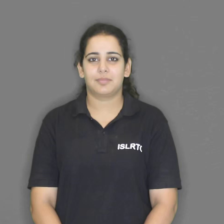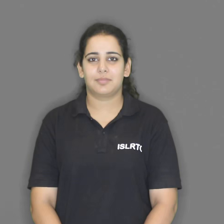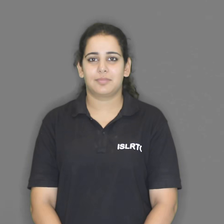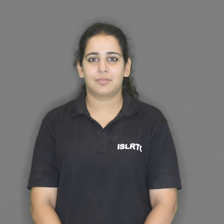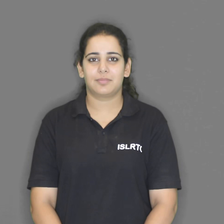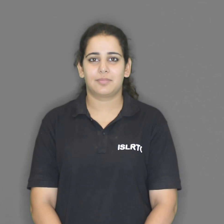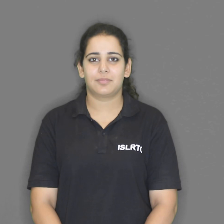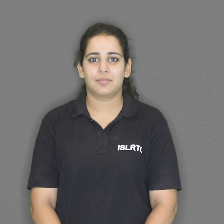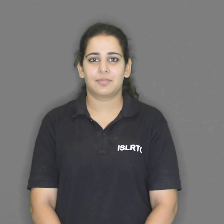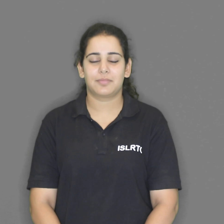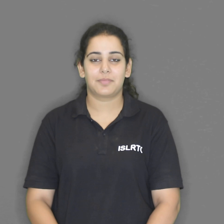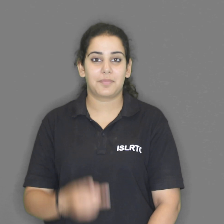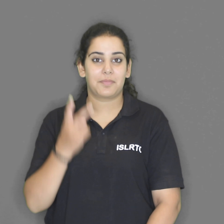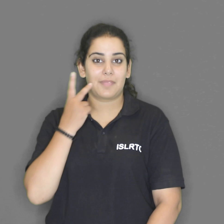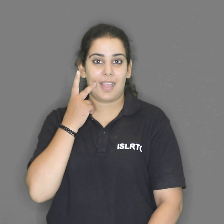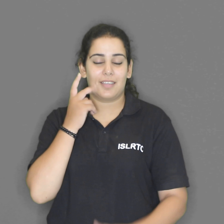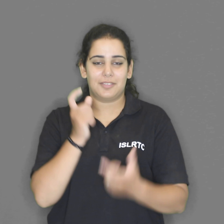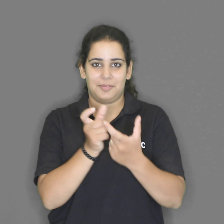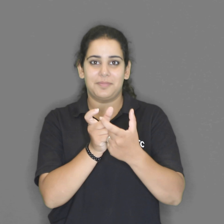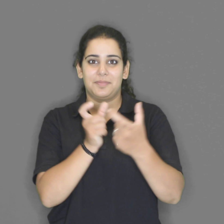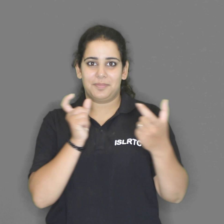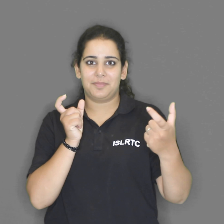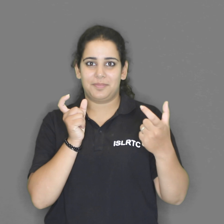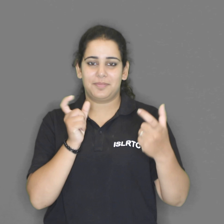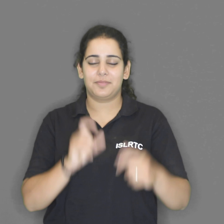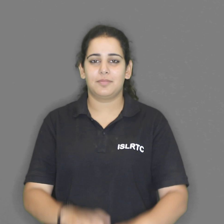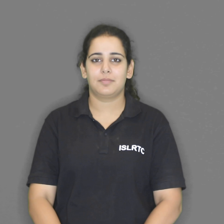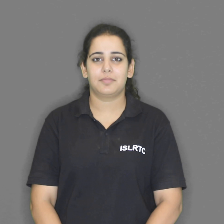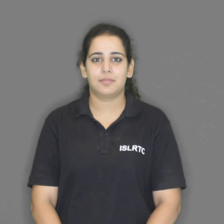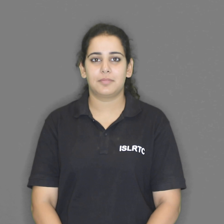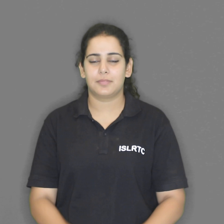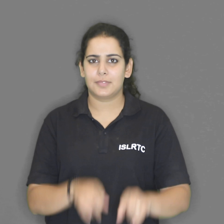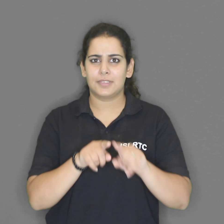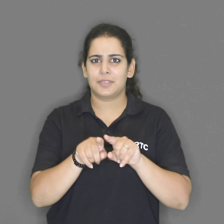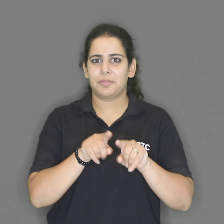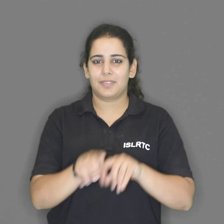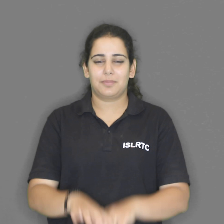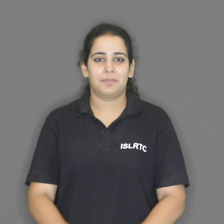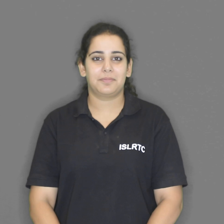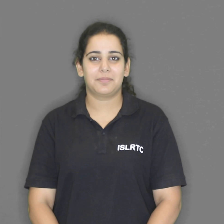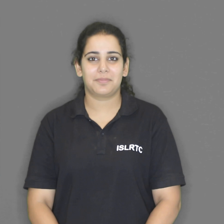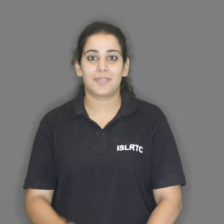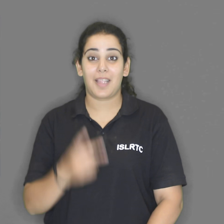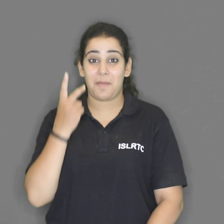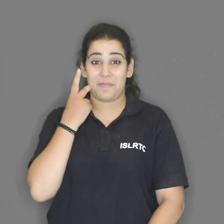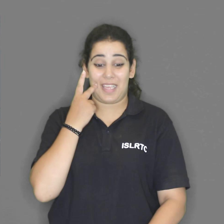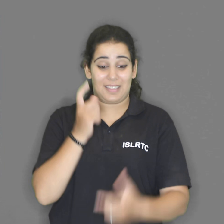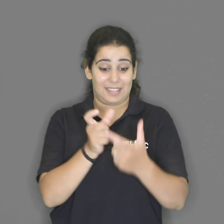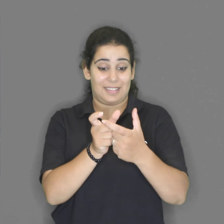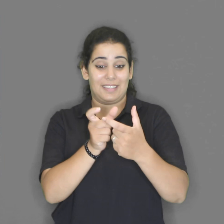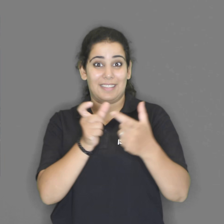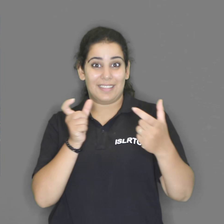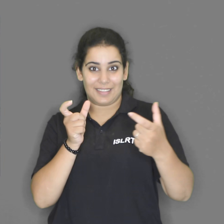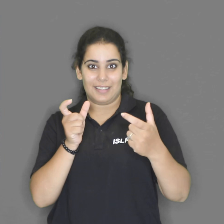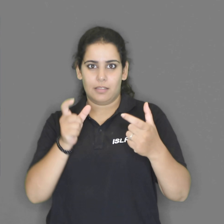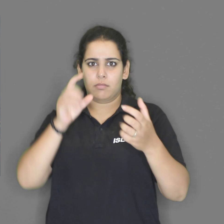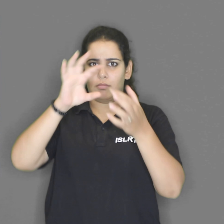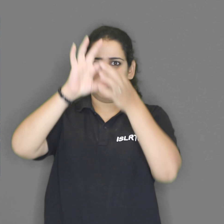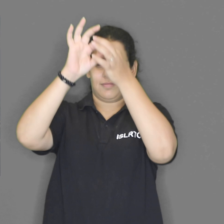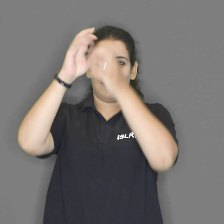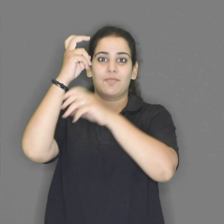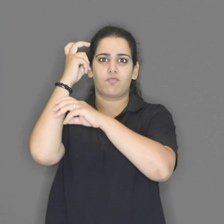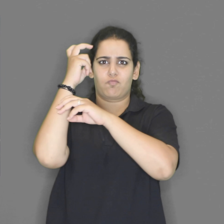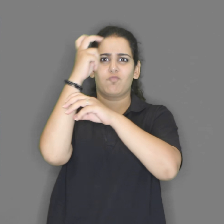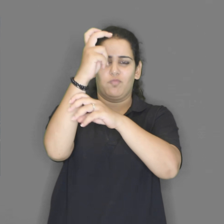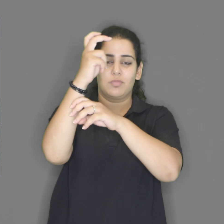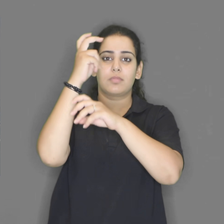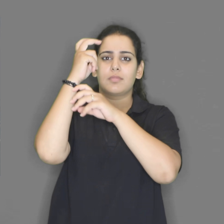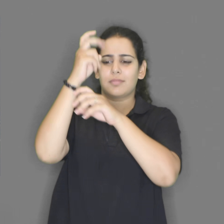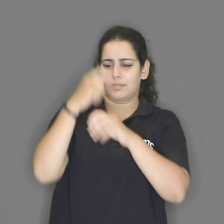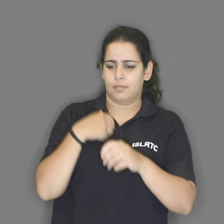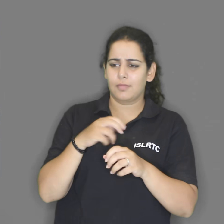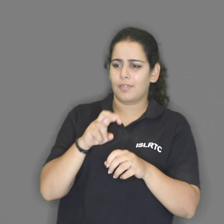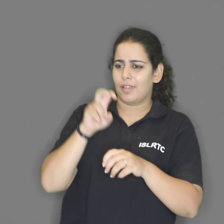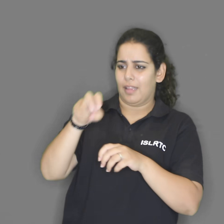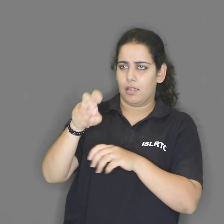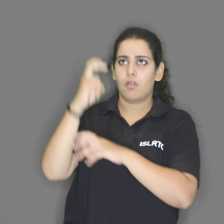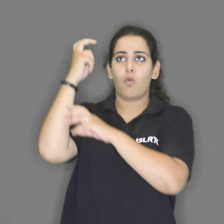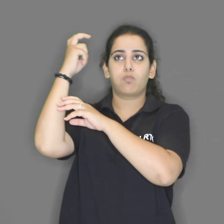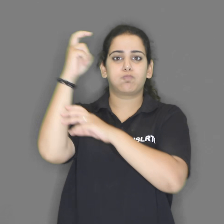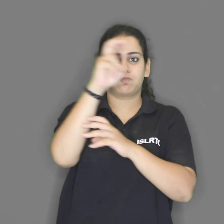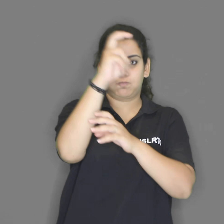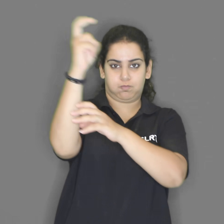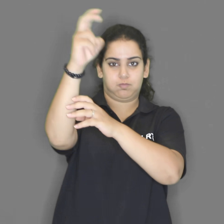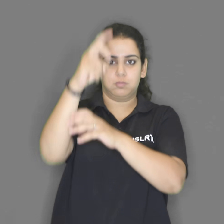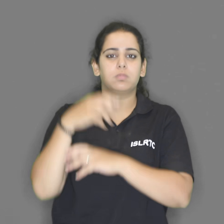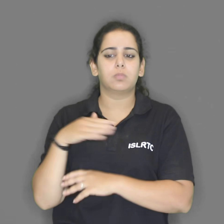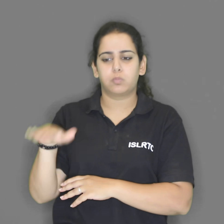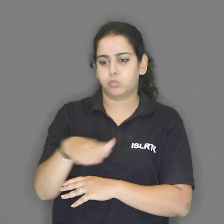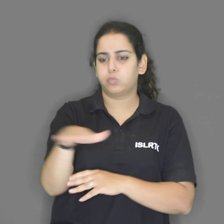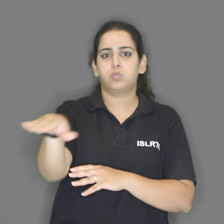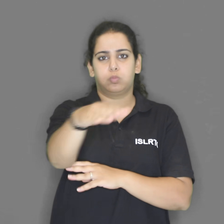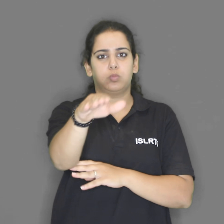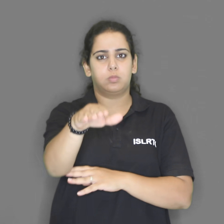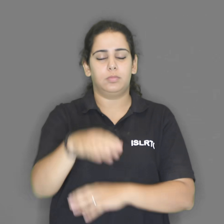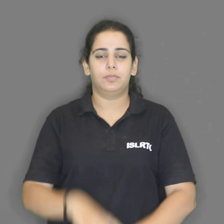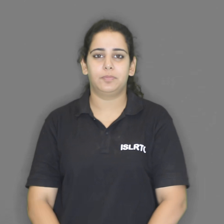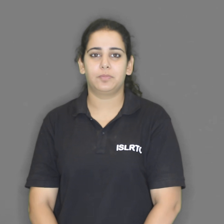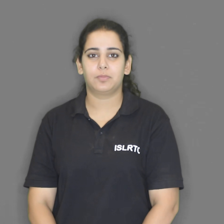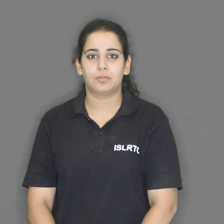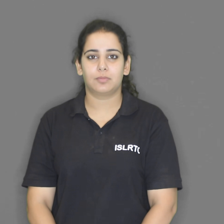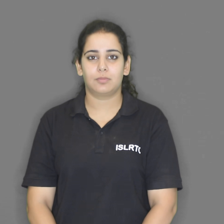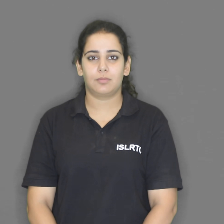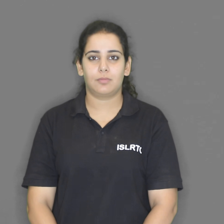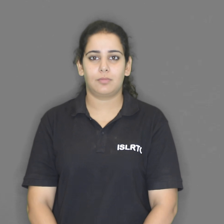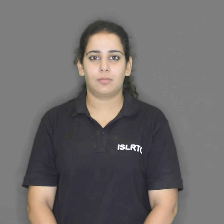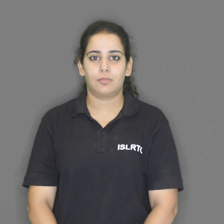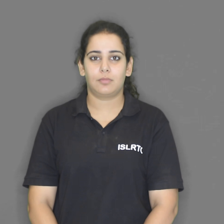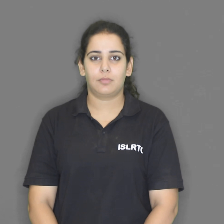Trolley Bus is an electric bus that draws power from dual overhead wires generally suspended from roadside posts using spring-loaded trolley poles